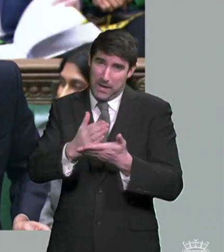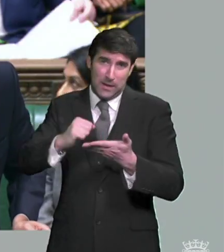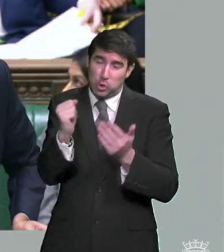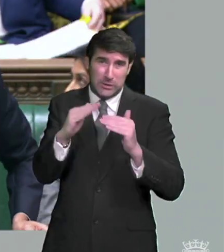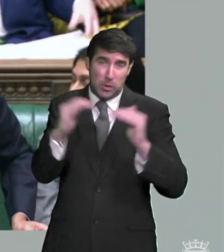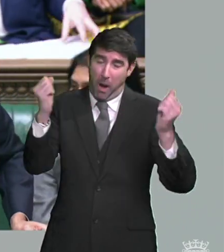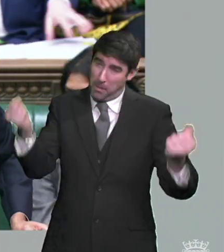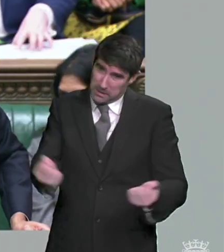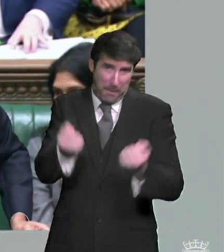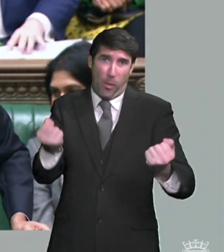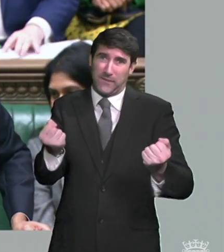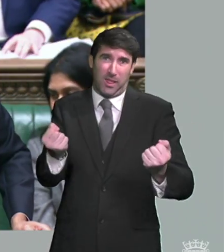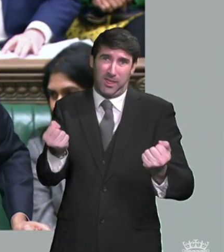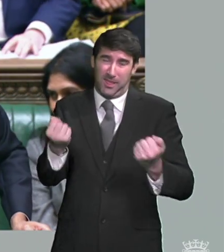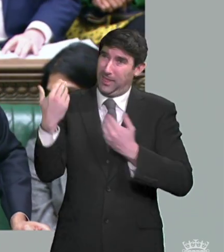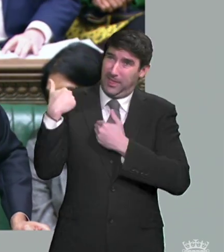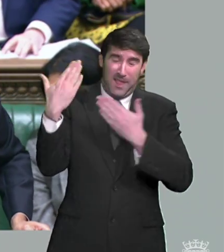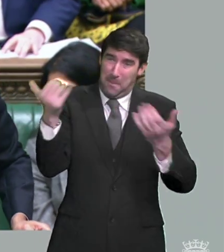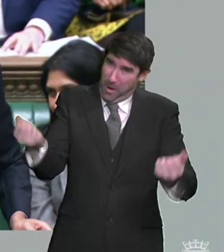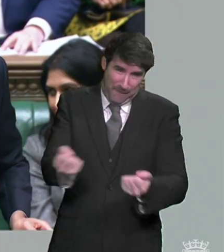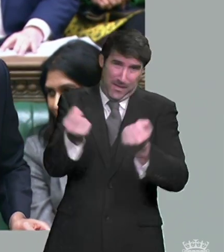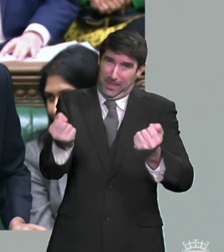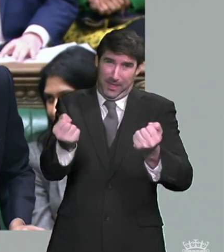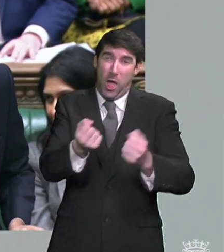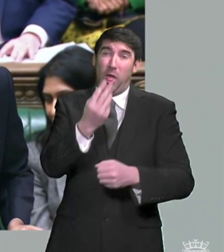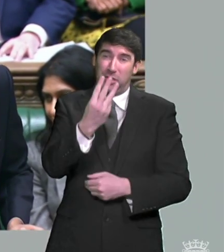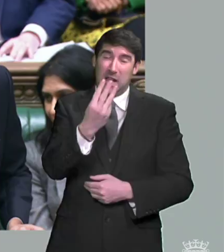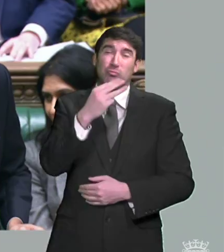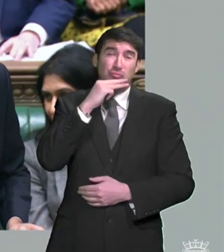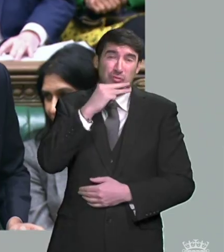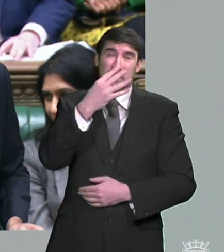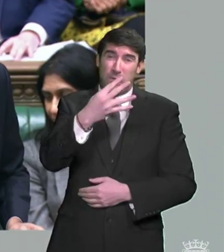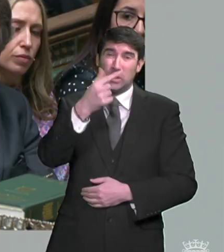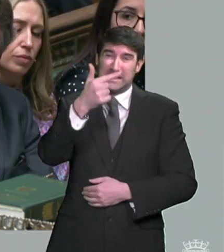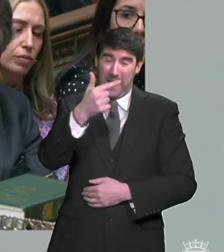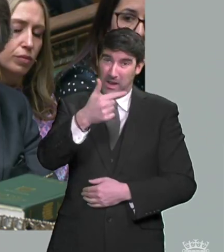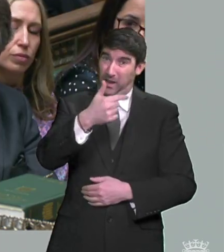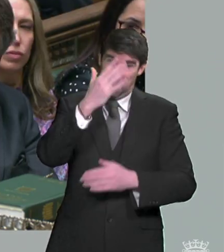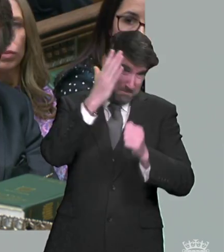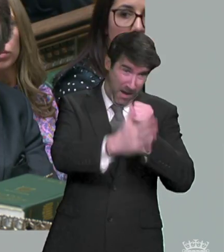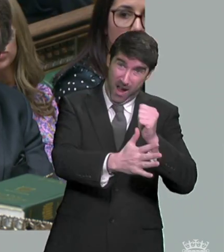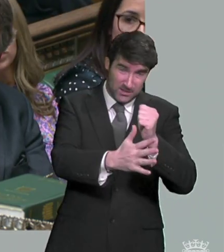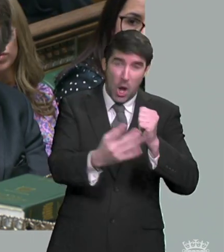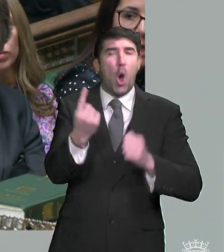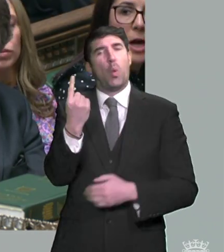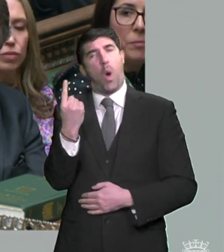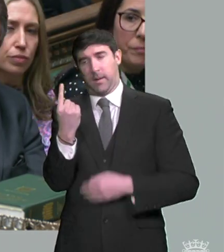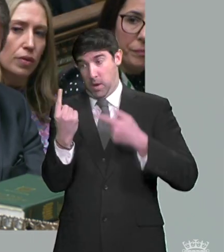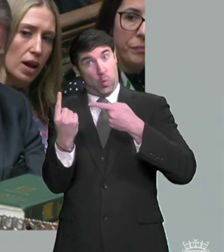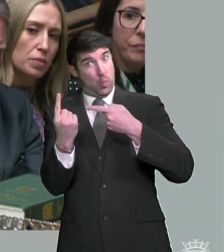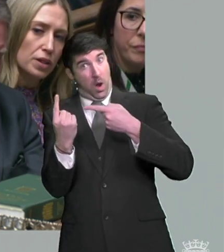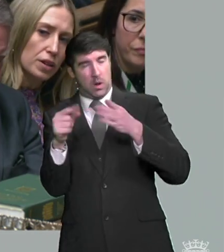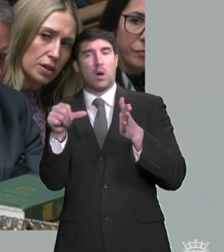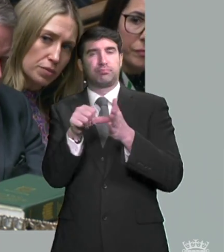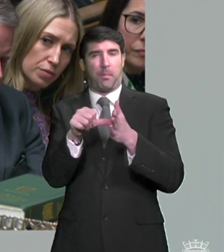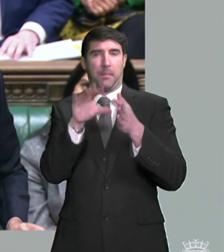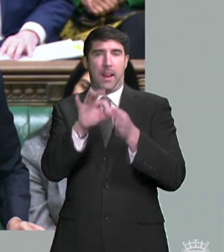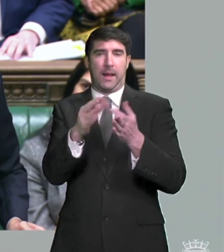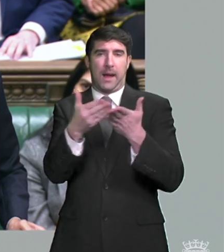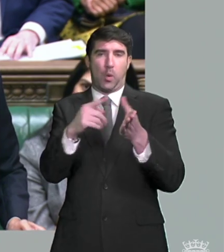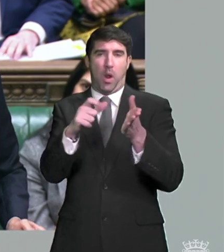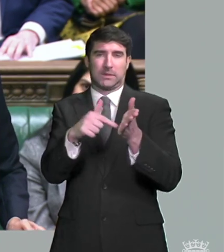In this exceptional case, it is clear that the Bill has adverse consequences on UK-wide equalities legislation.